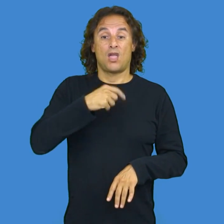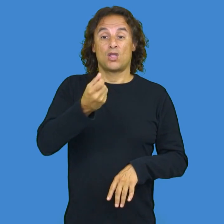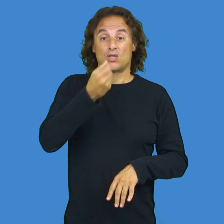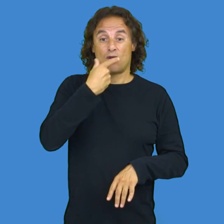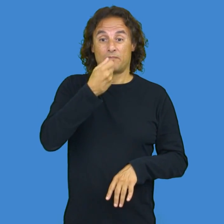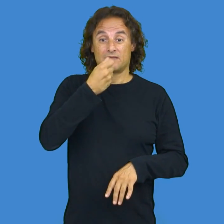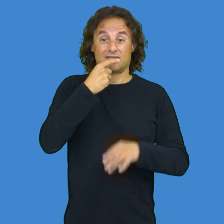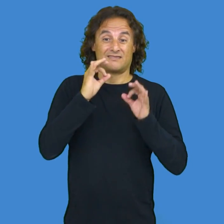droga